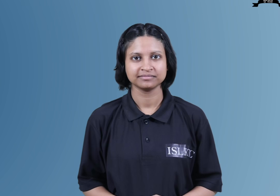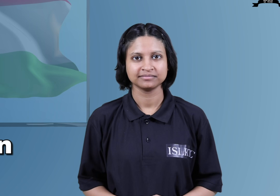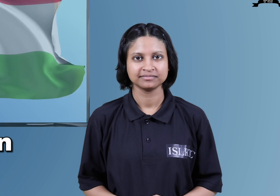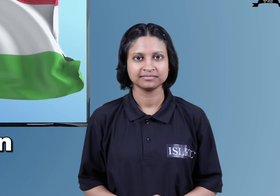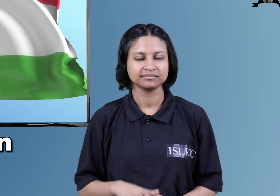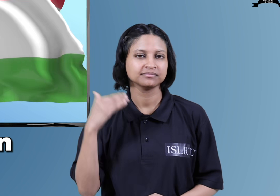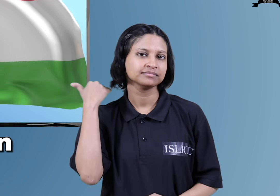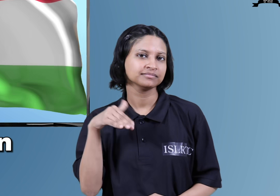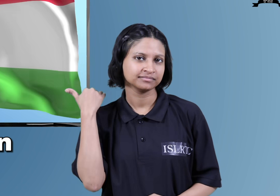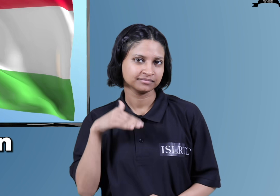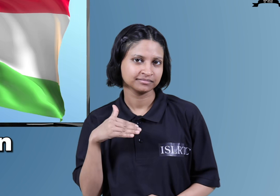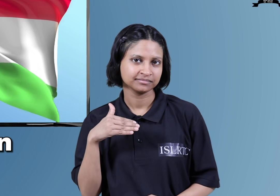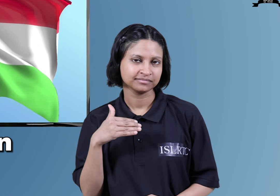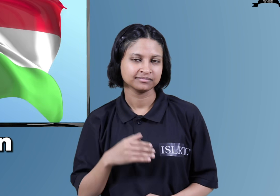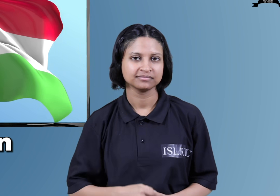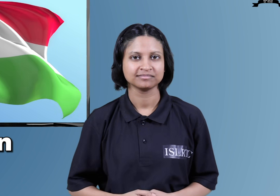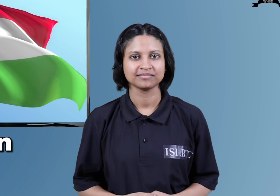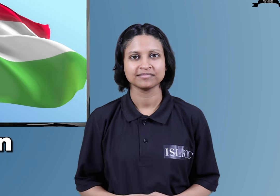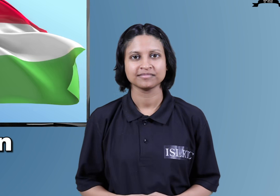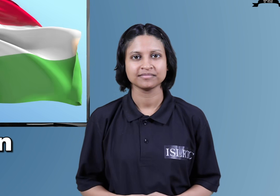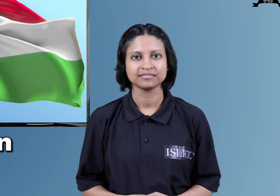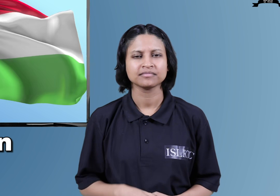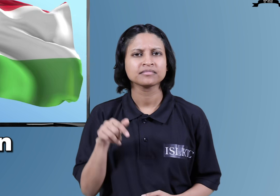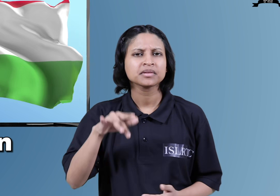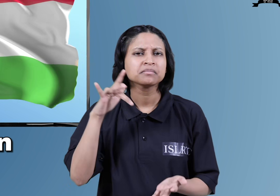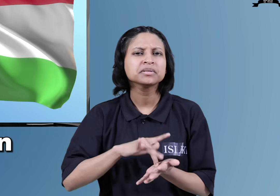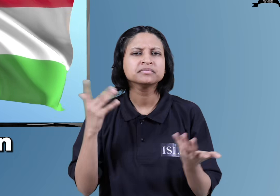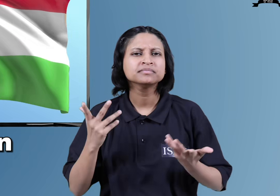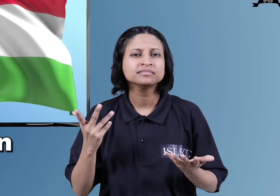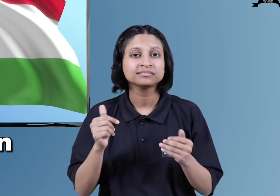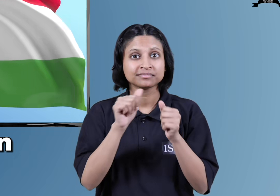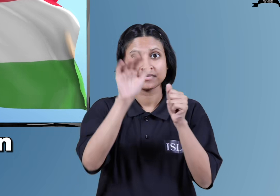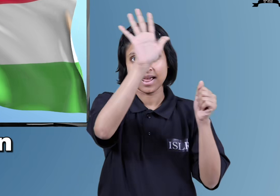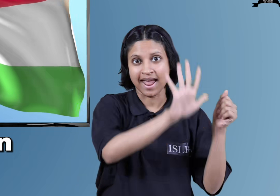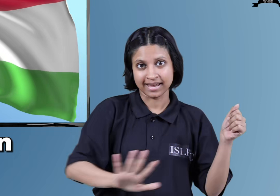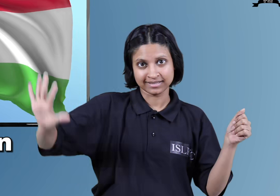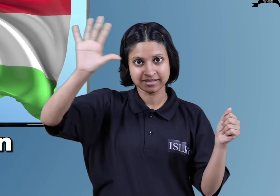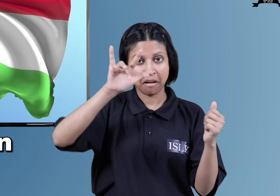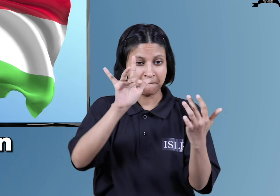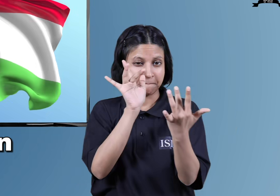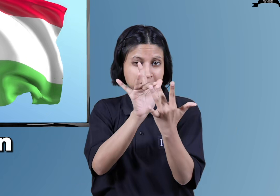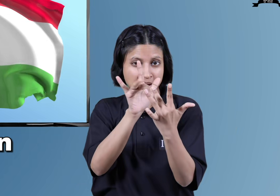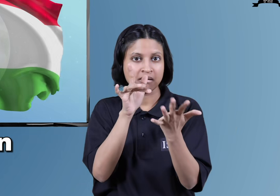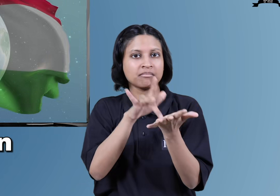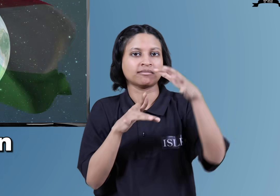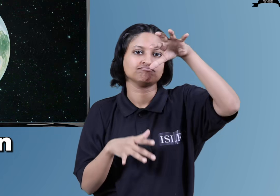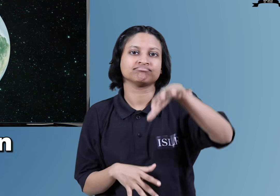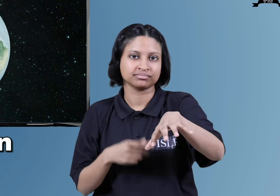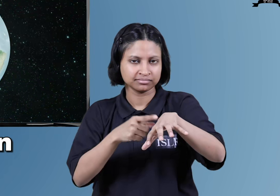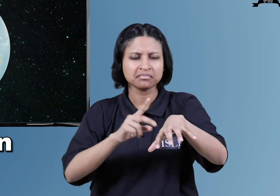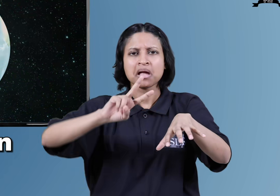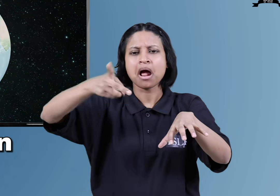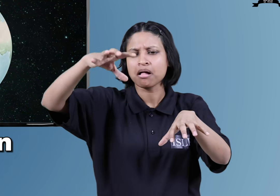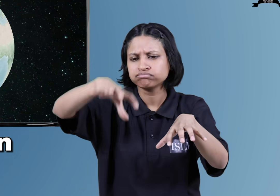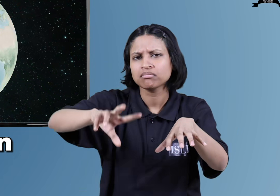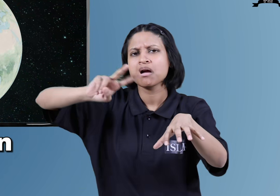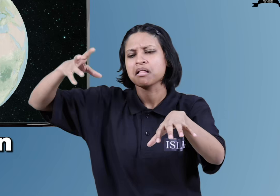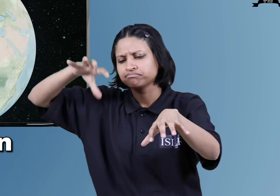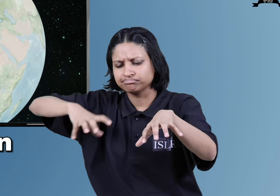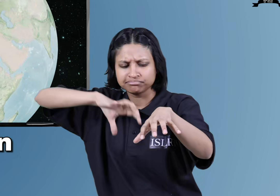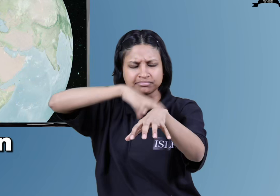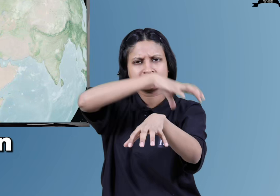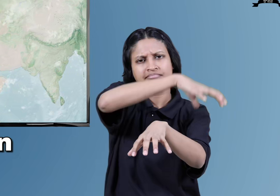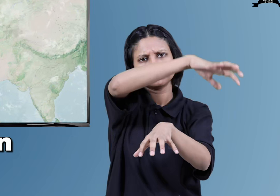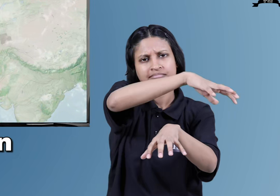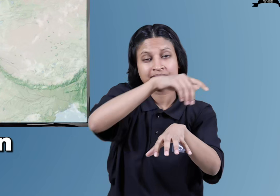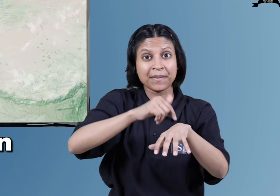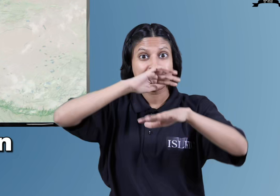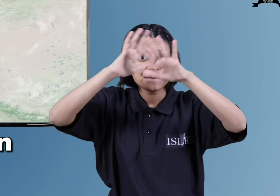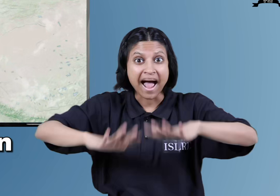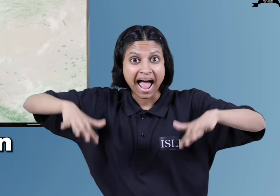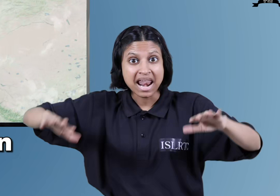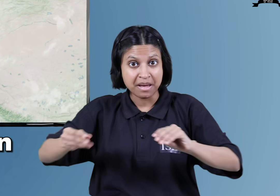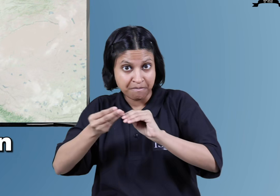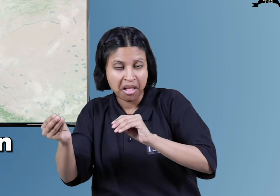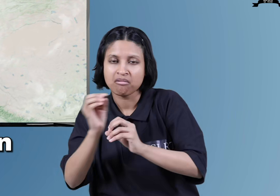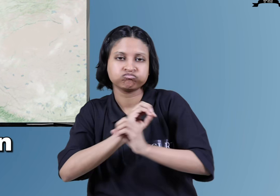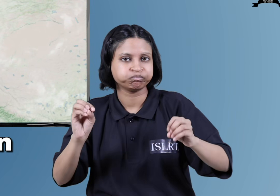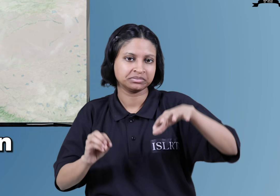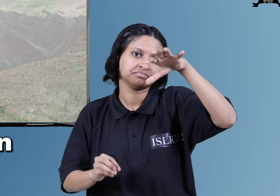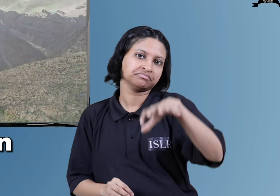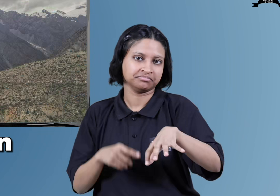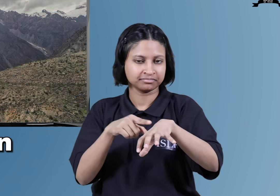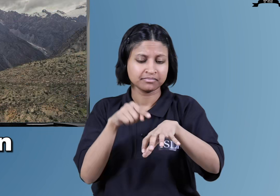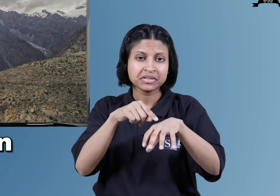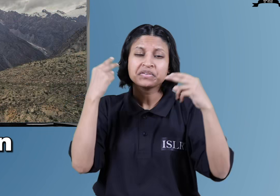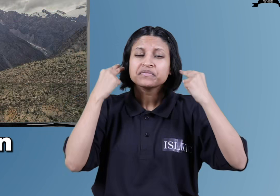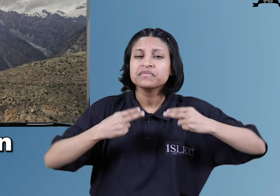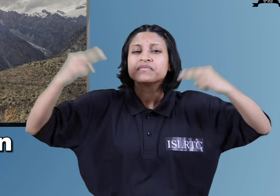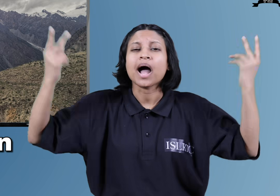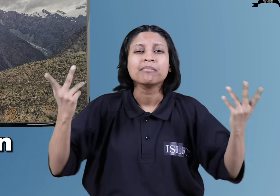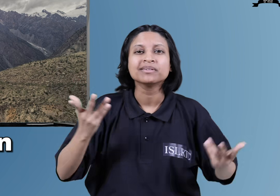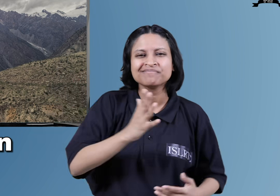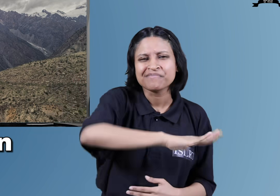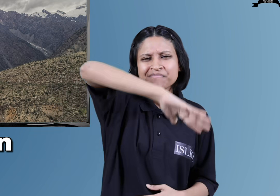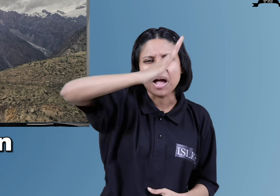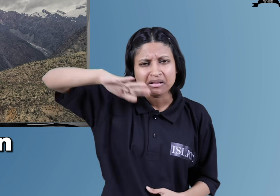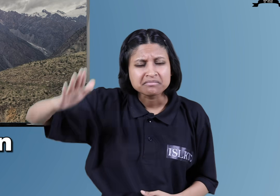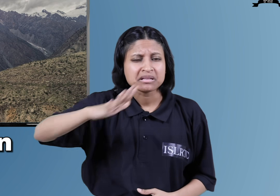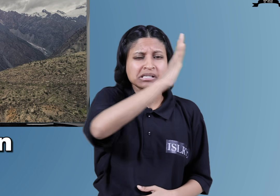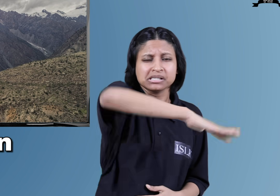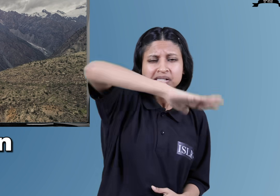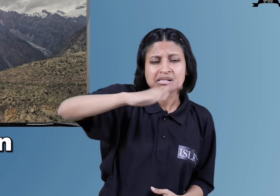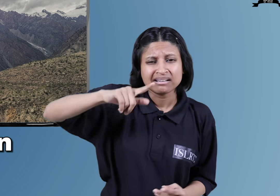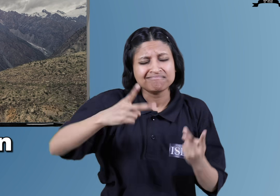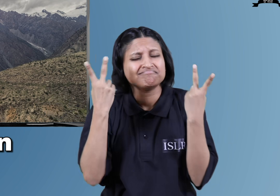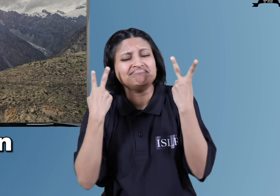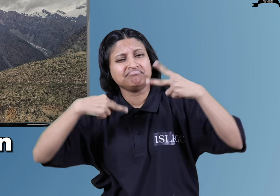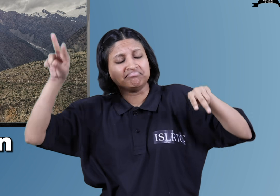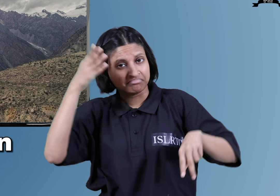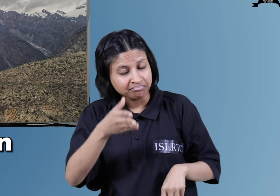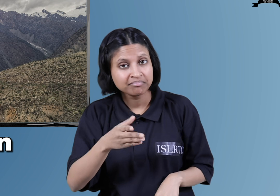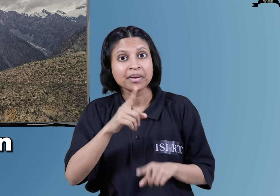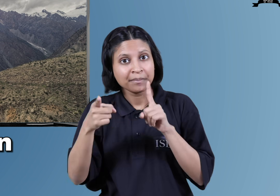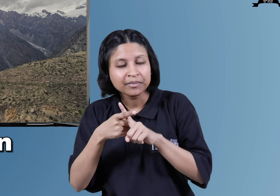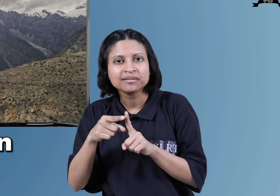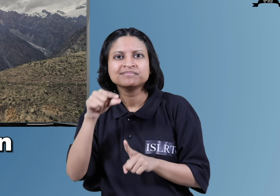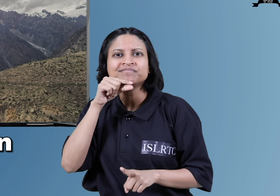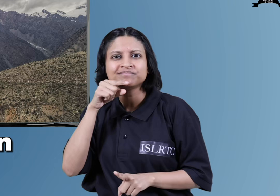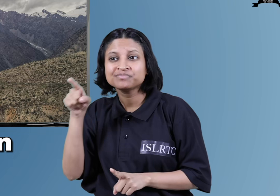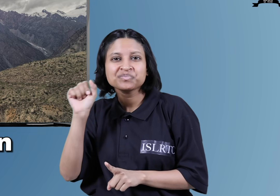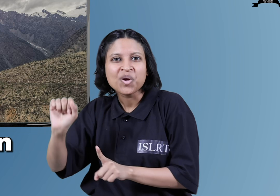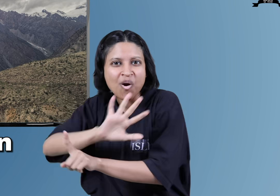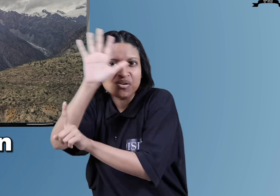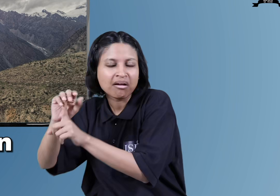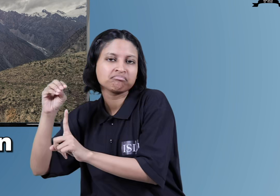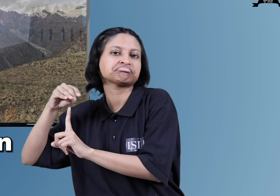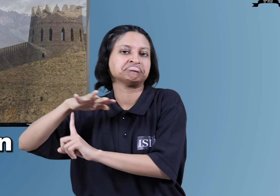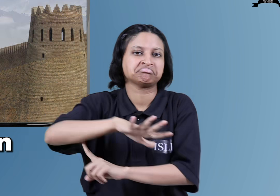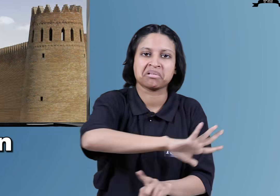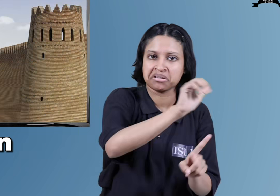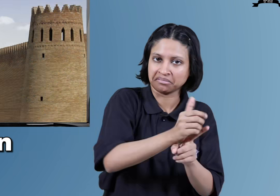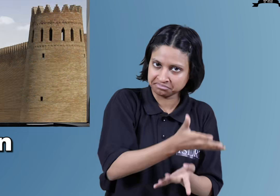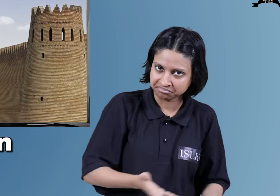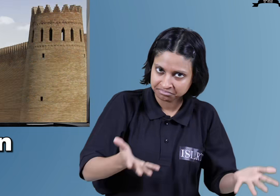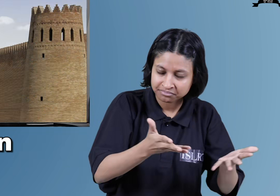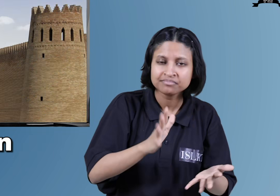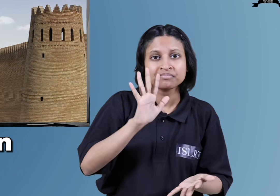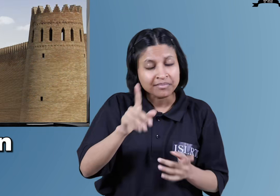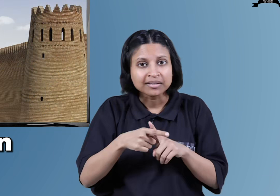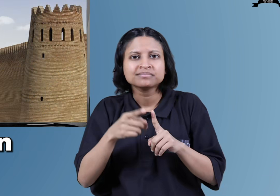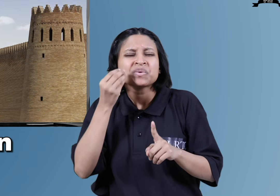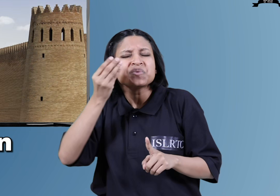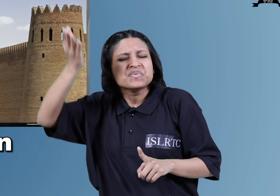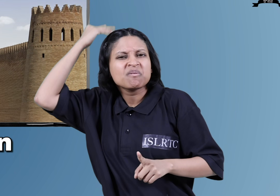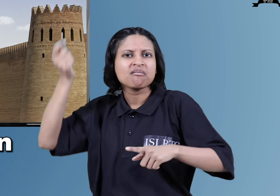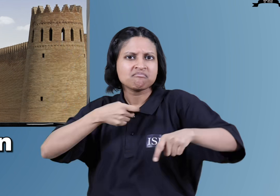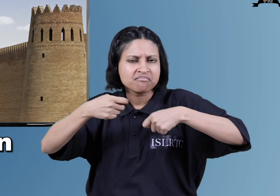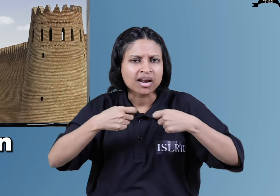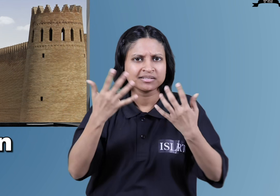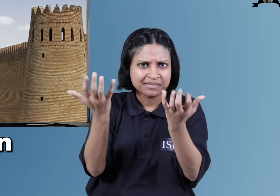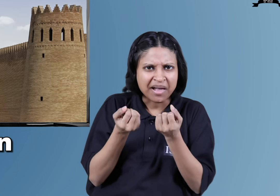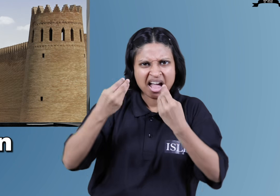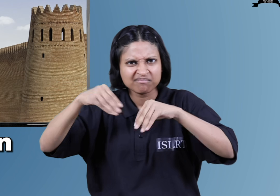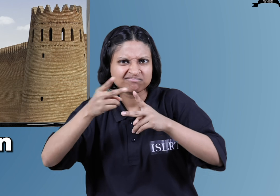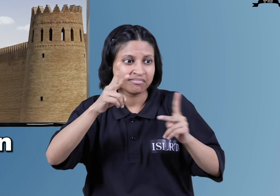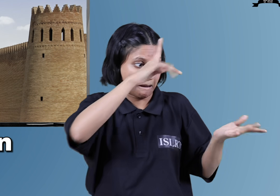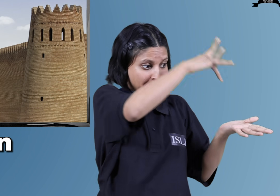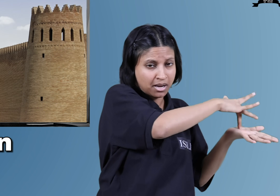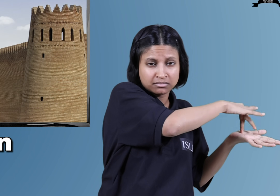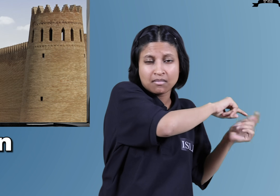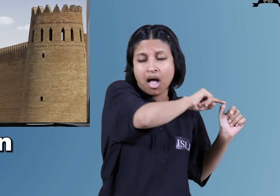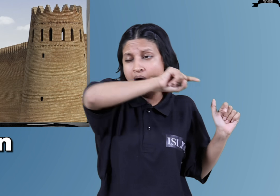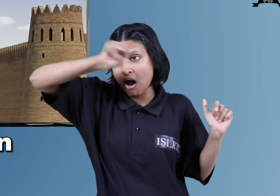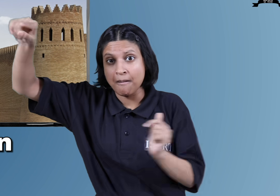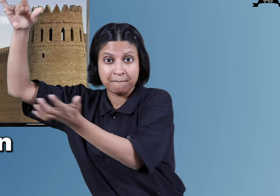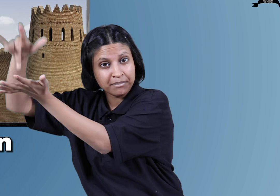Tajikistan A landlocked Central Asian country known for its mountainous terrain, Persian culture, and its inclusion